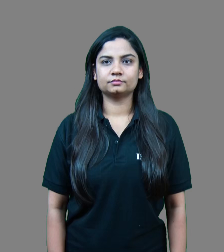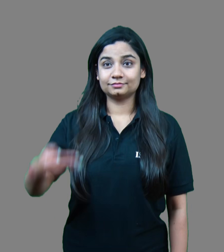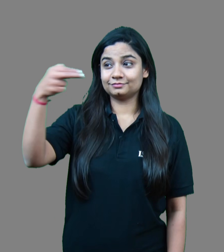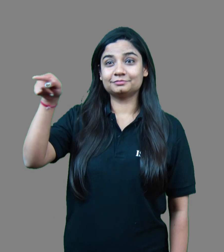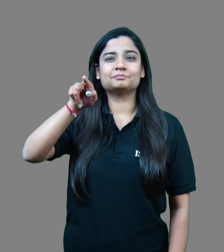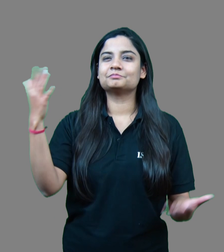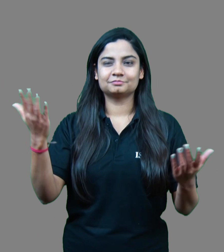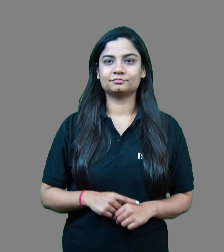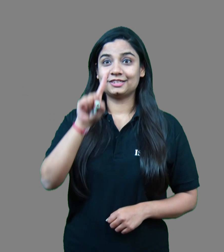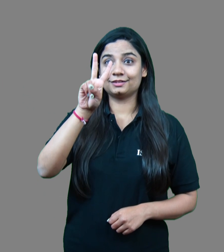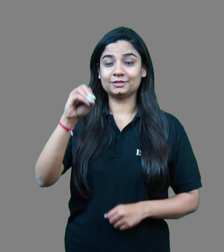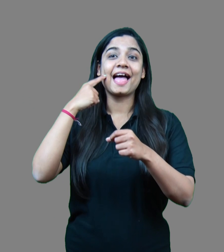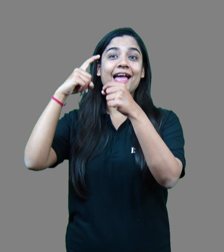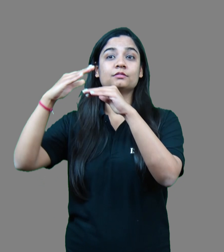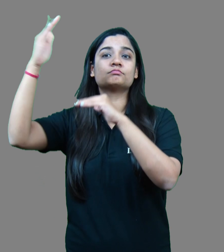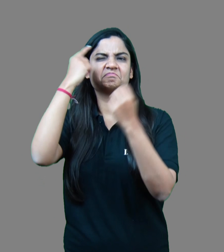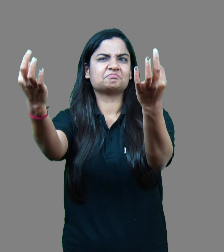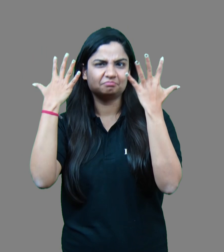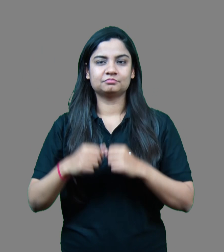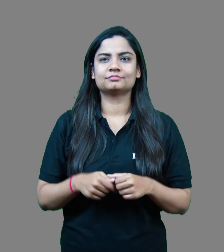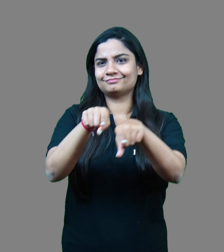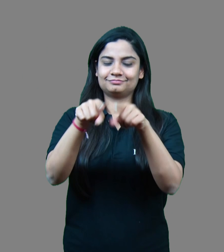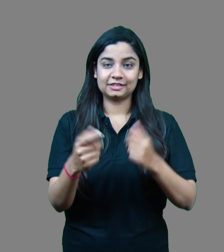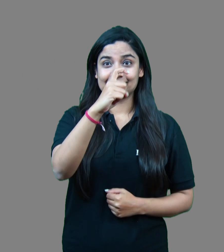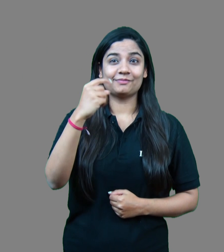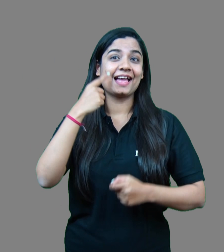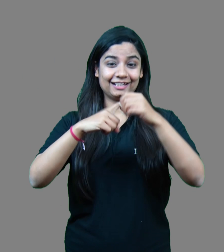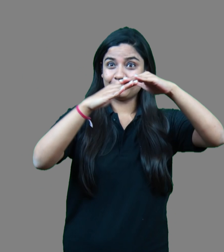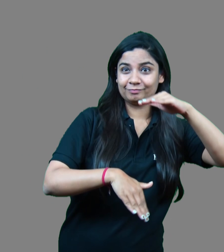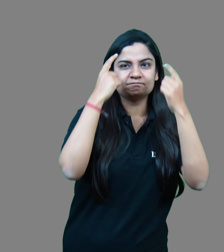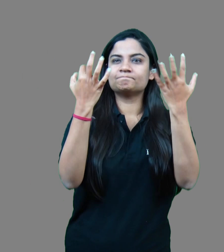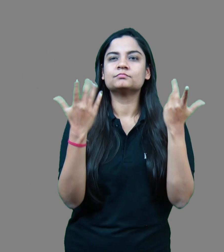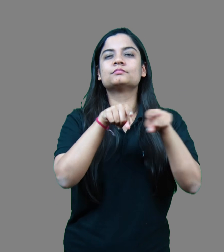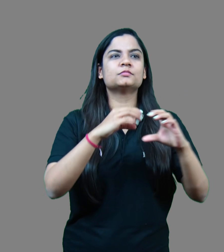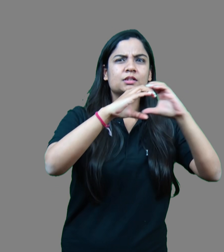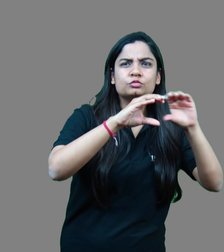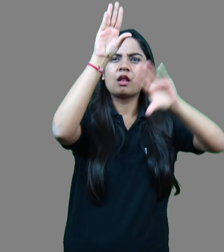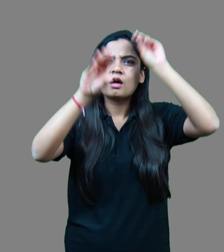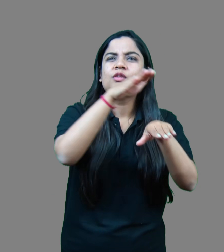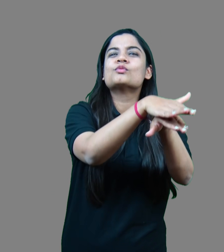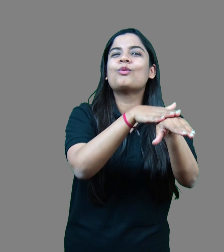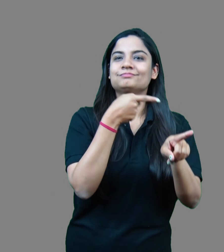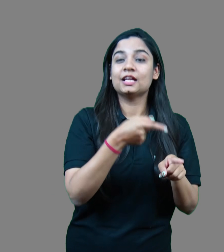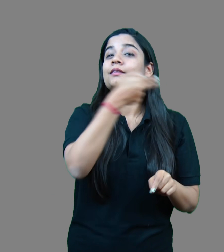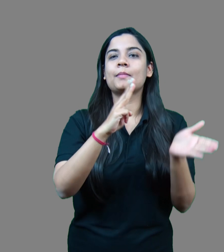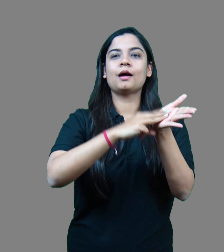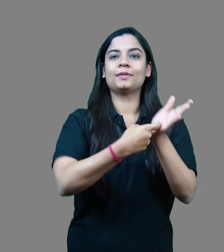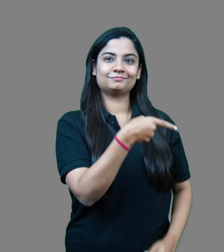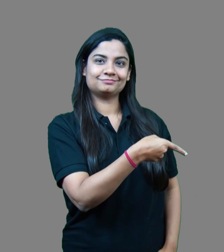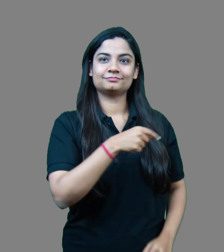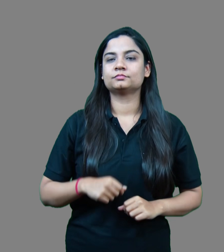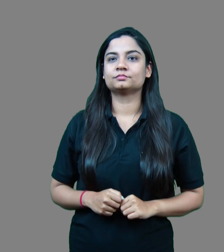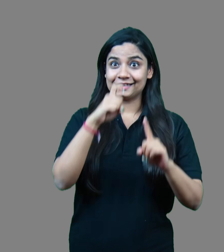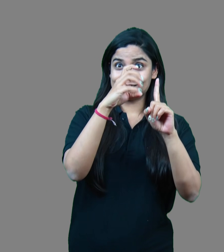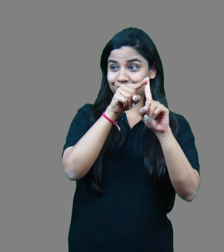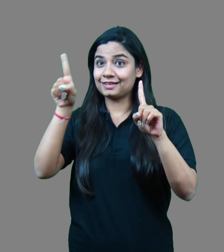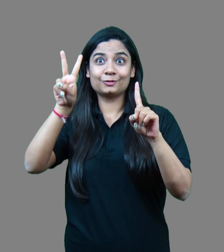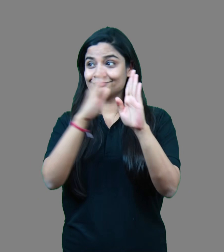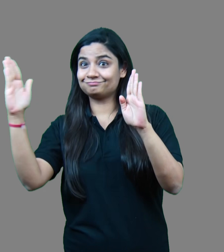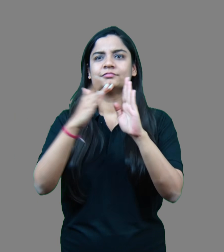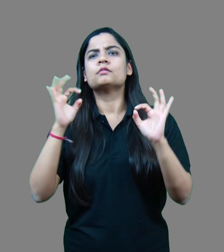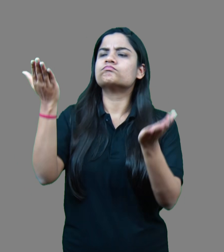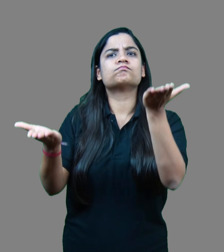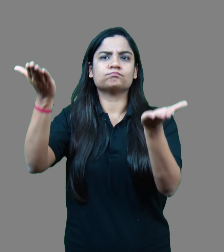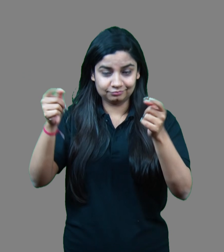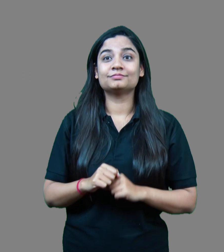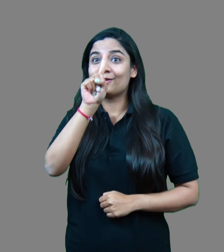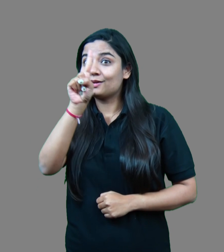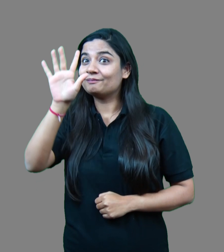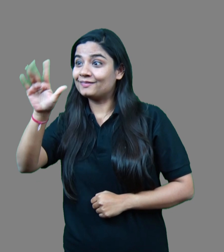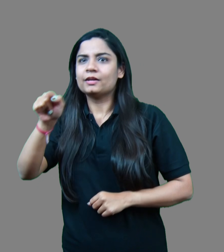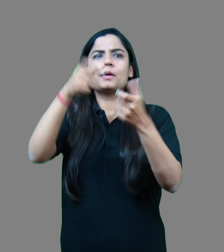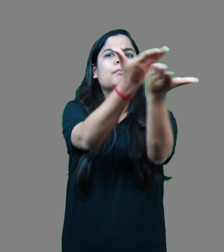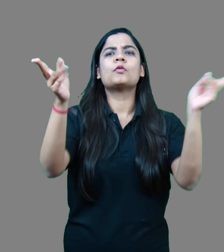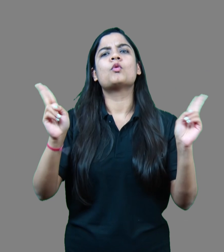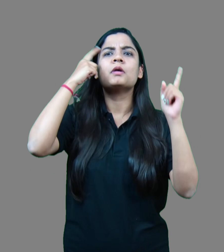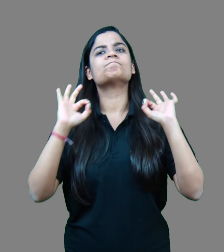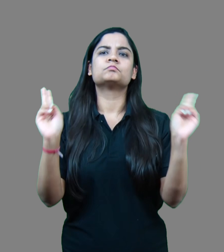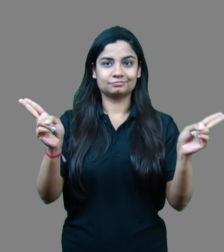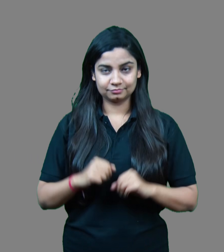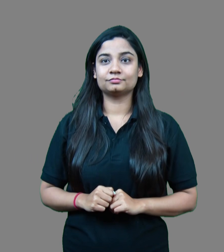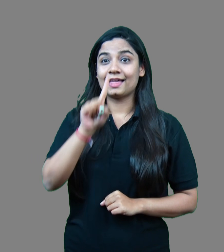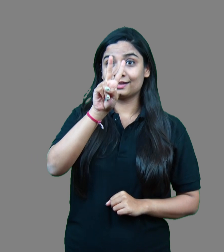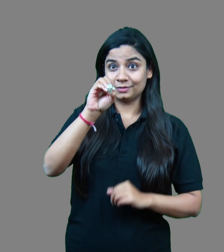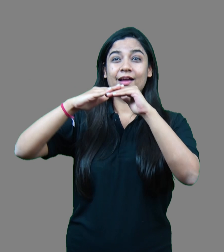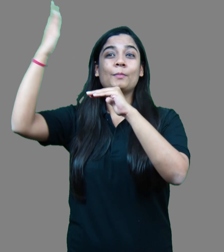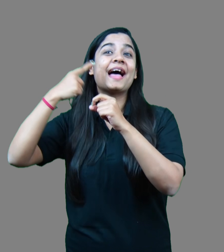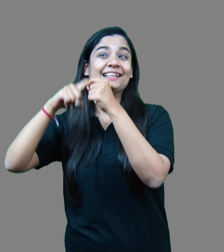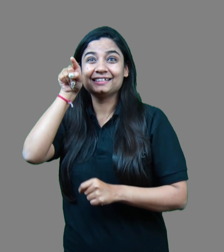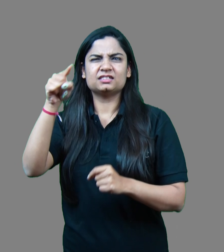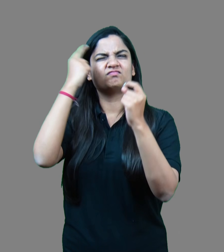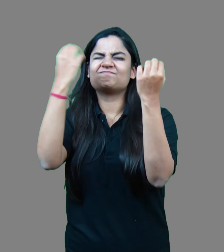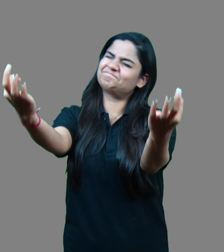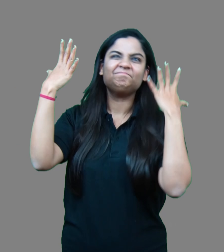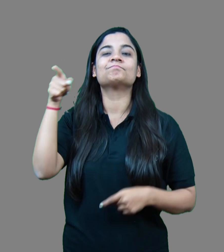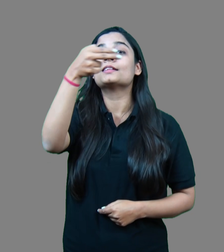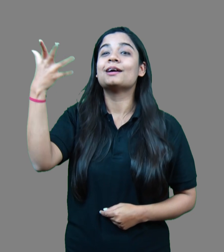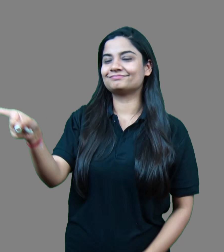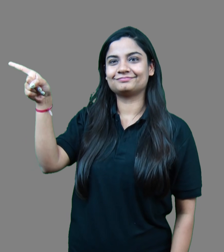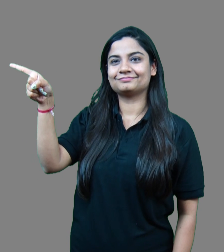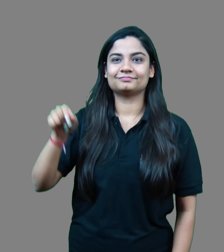Gifted Children